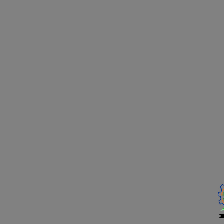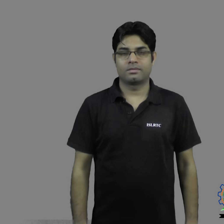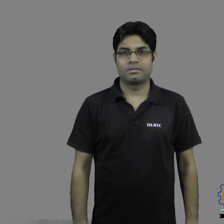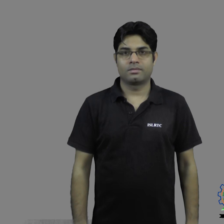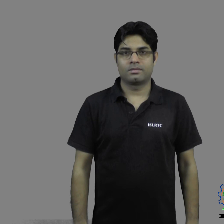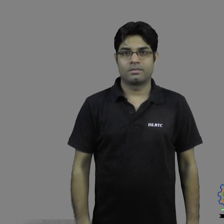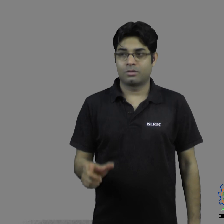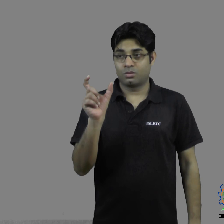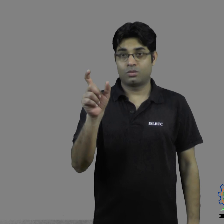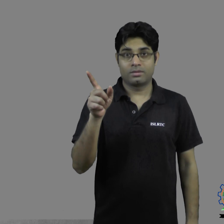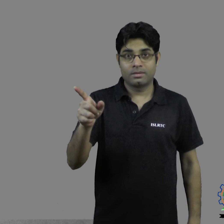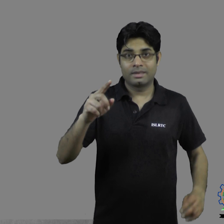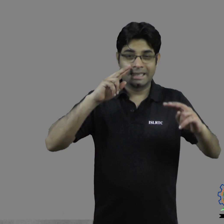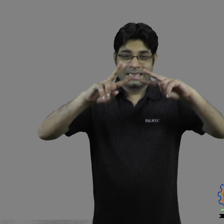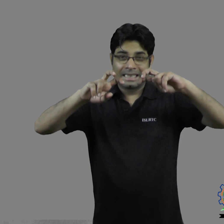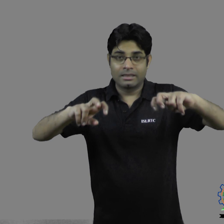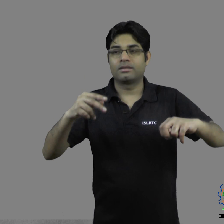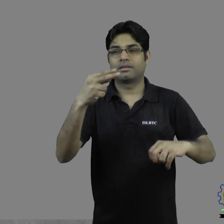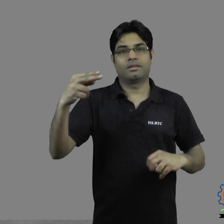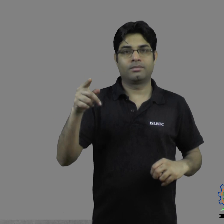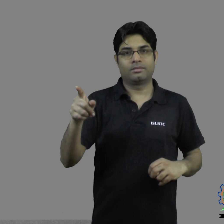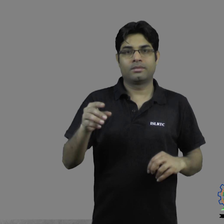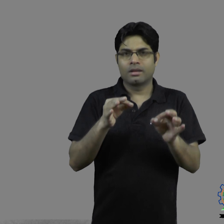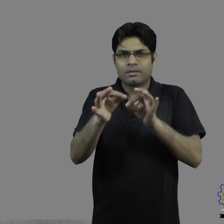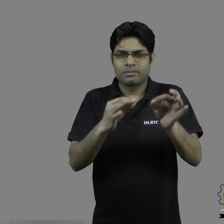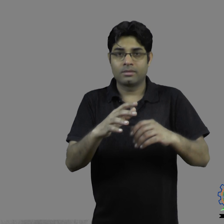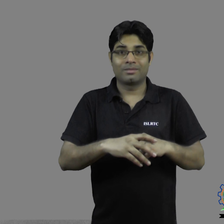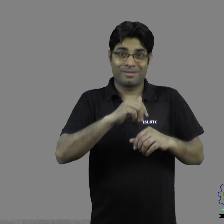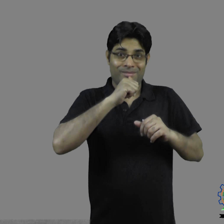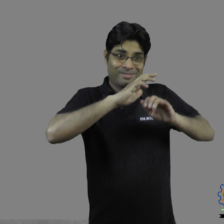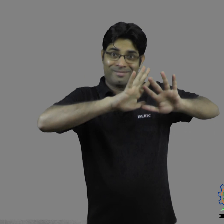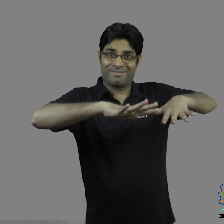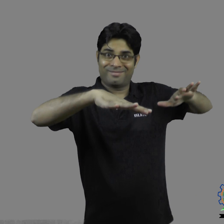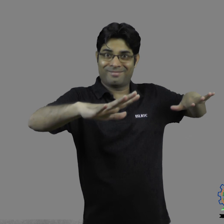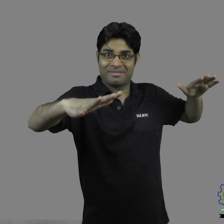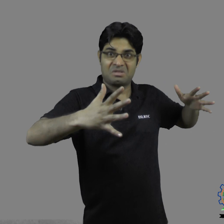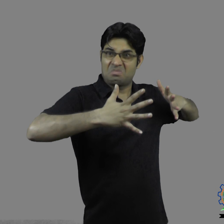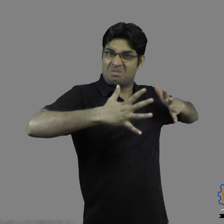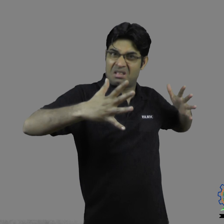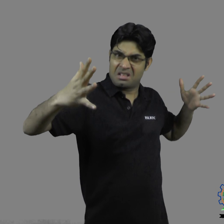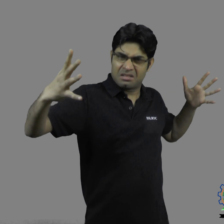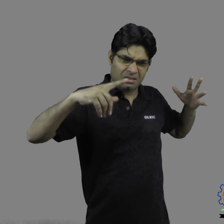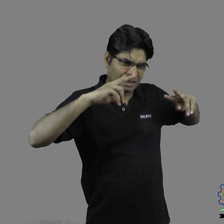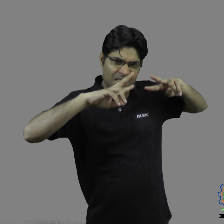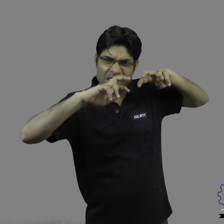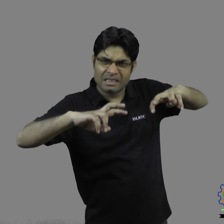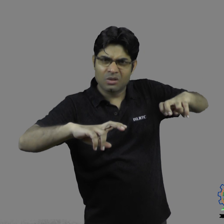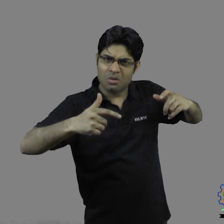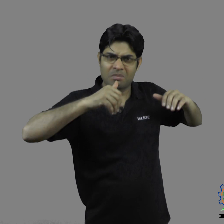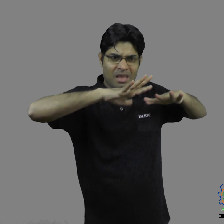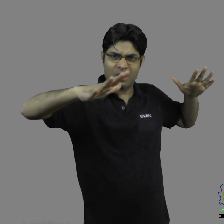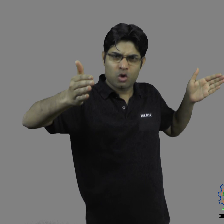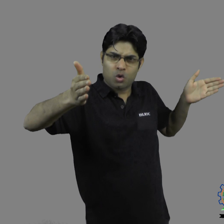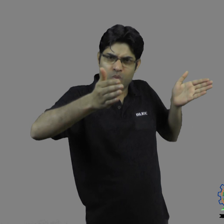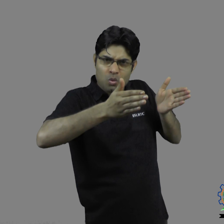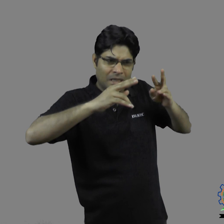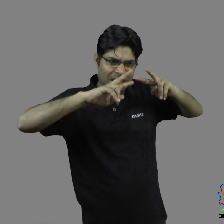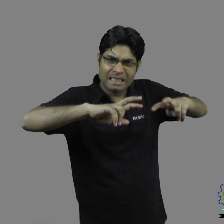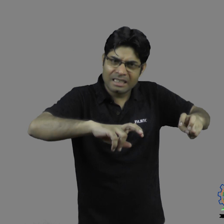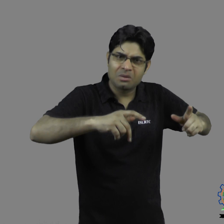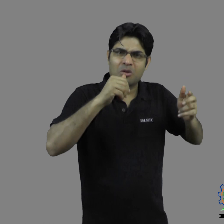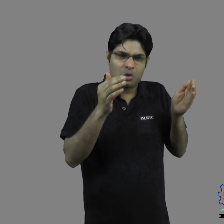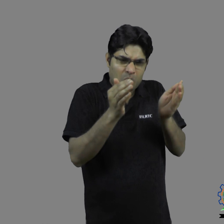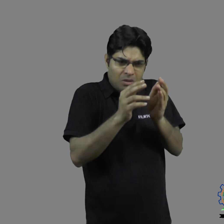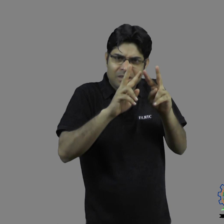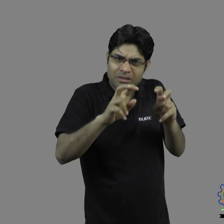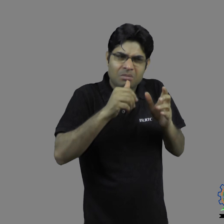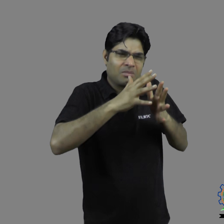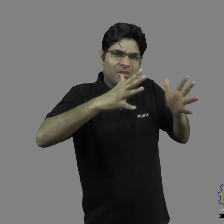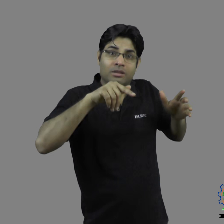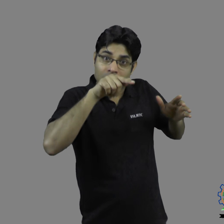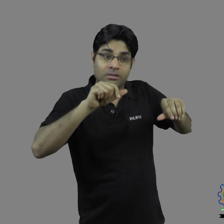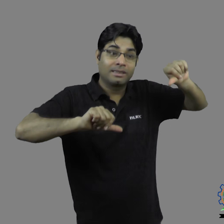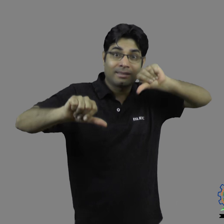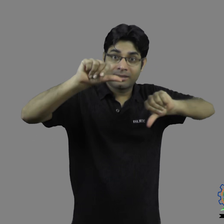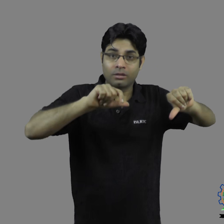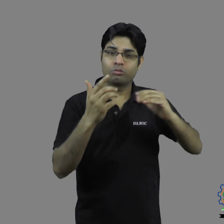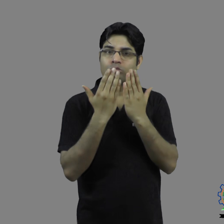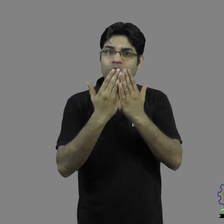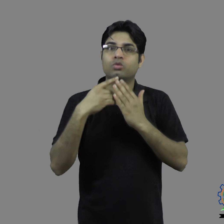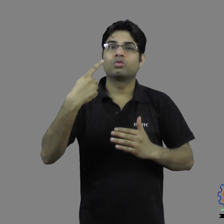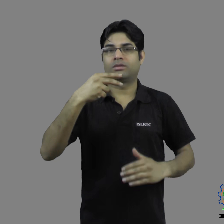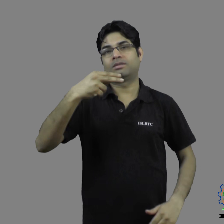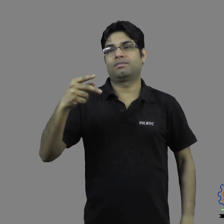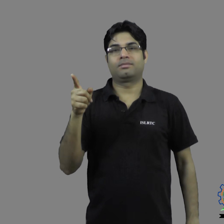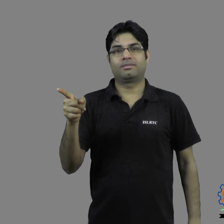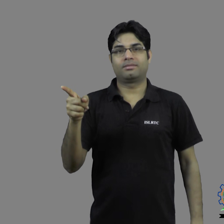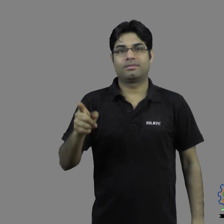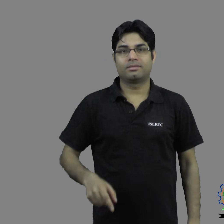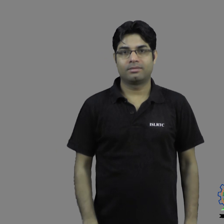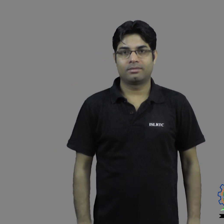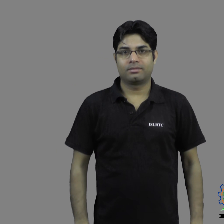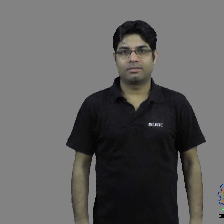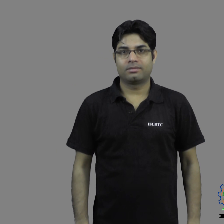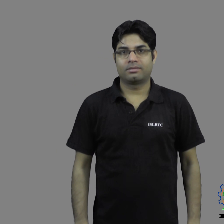Limnology